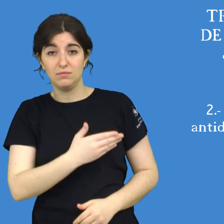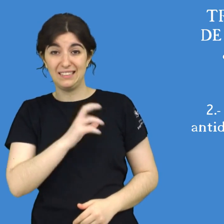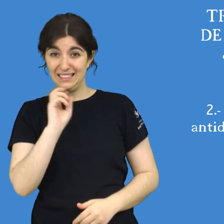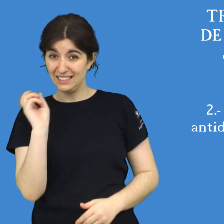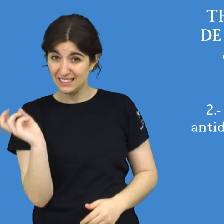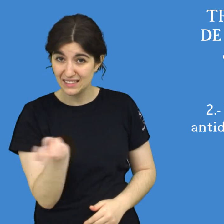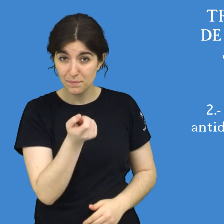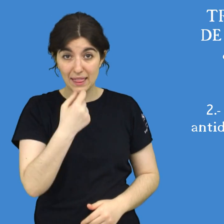etc